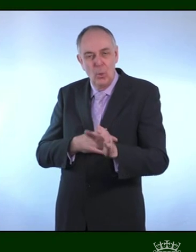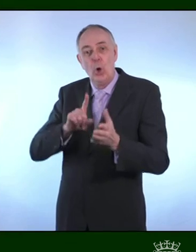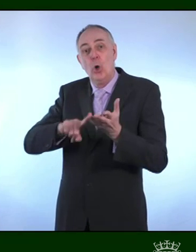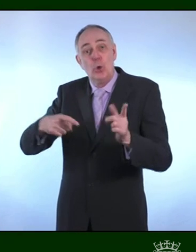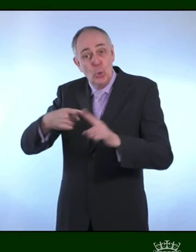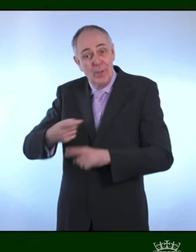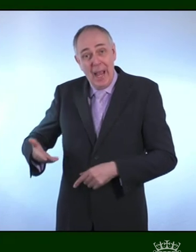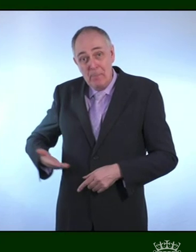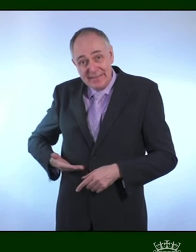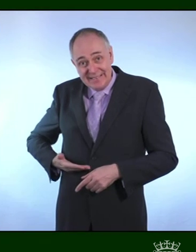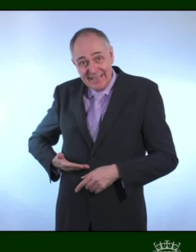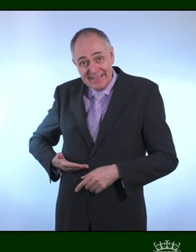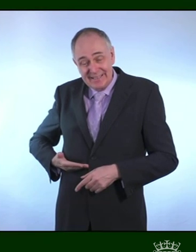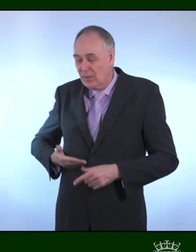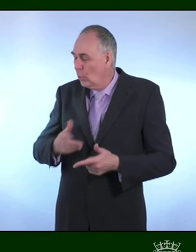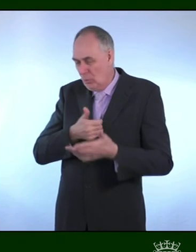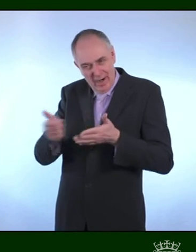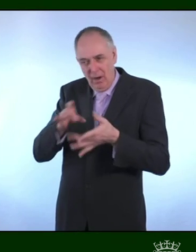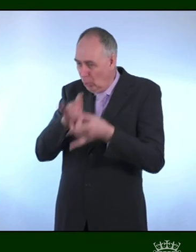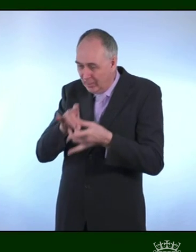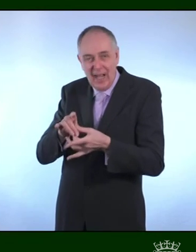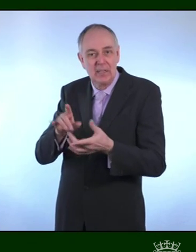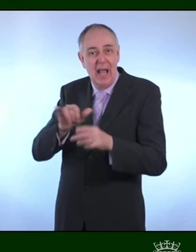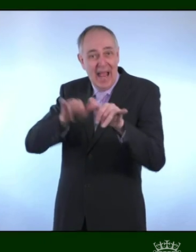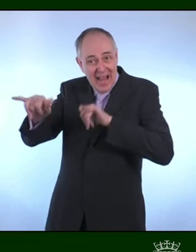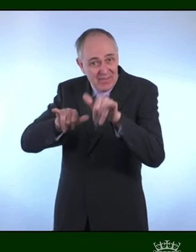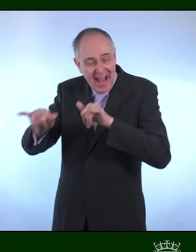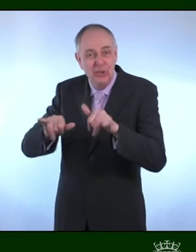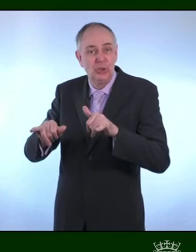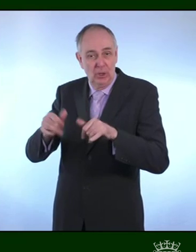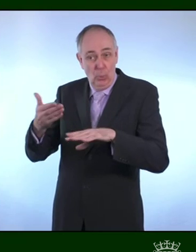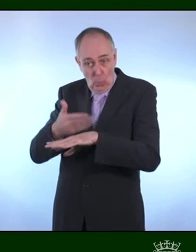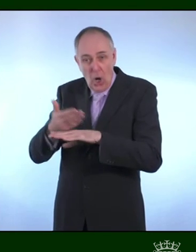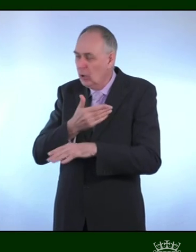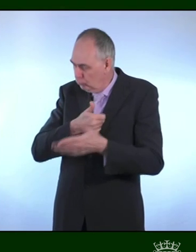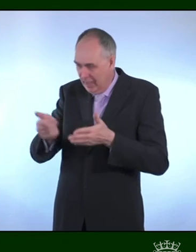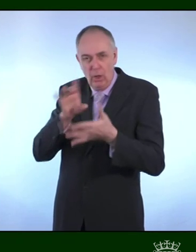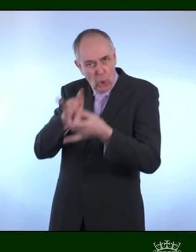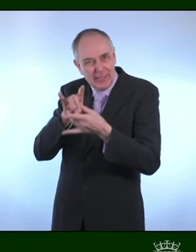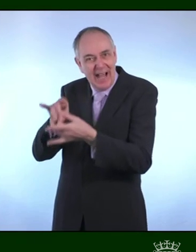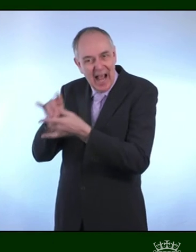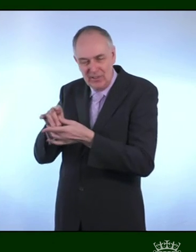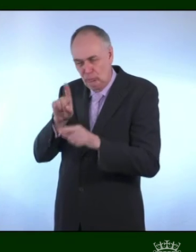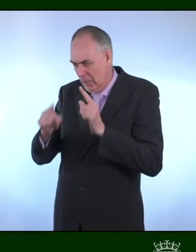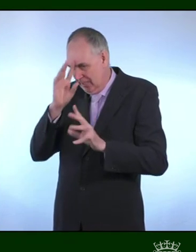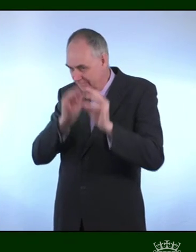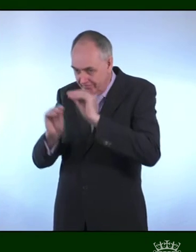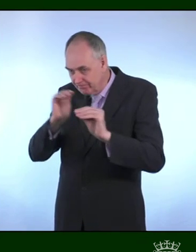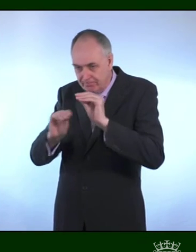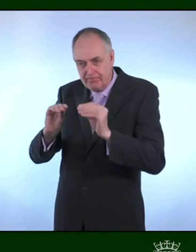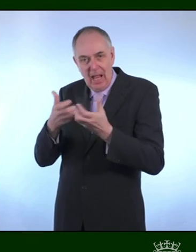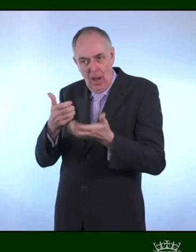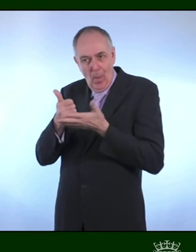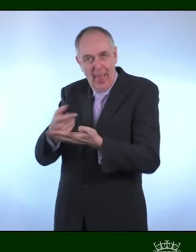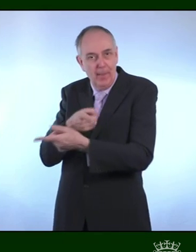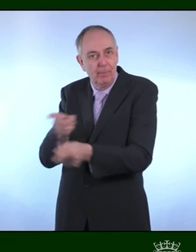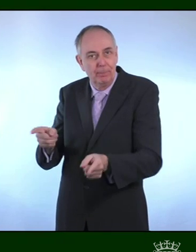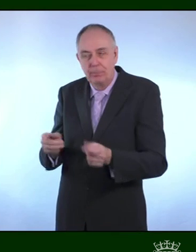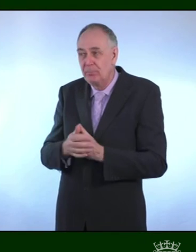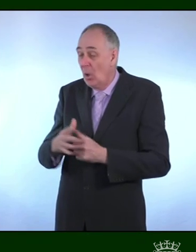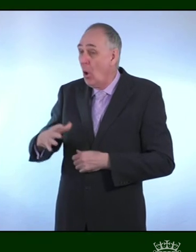We are in regular contact with the aviation sector and doing everything we can to help.